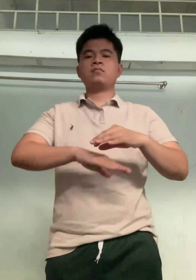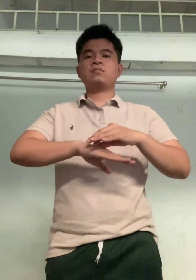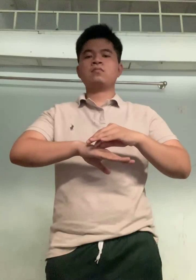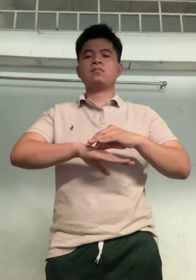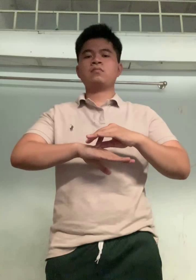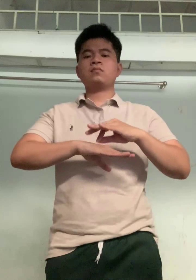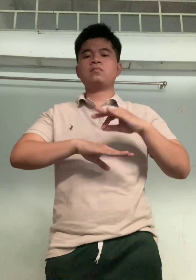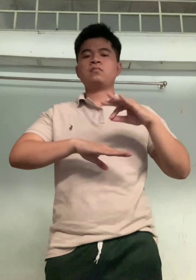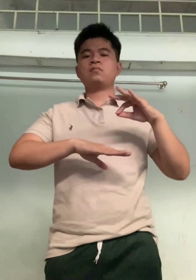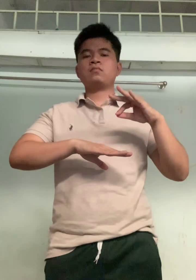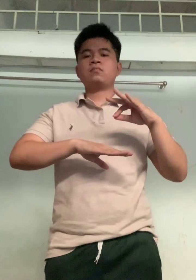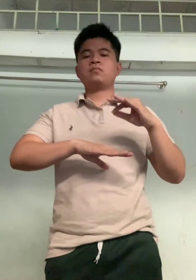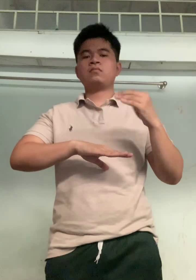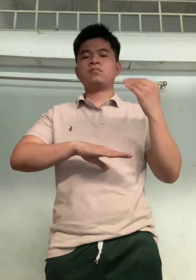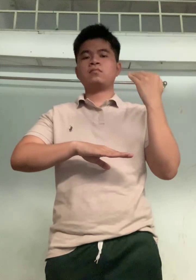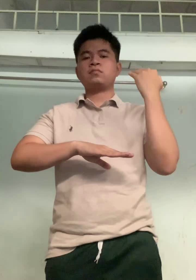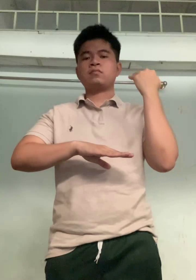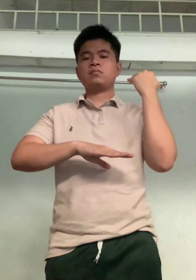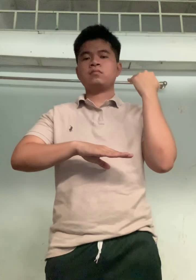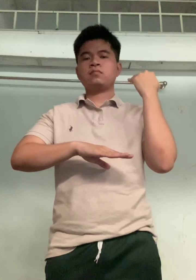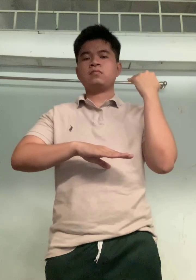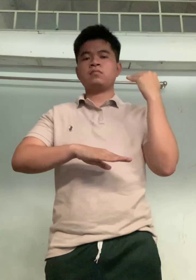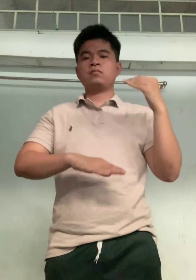tuan truoc